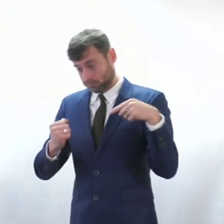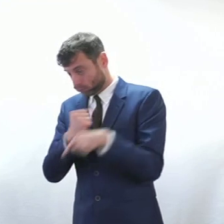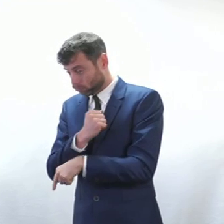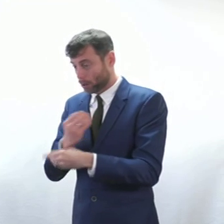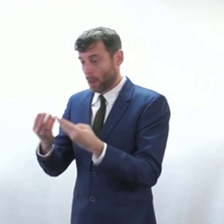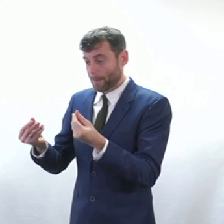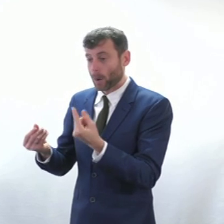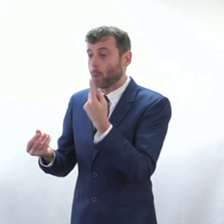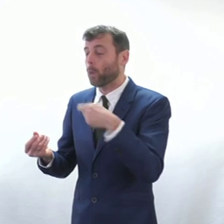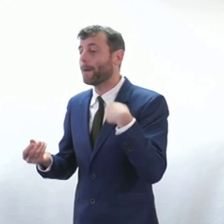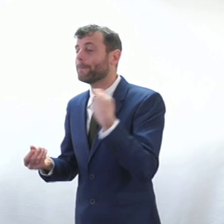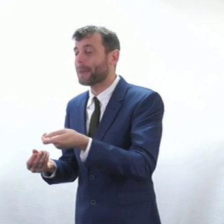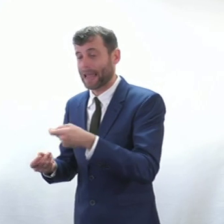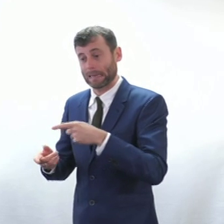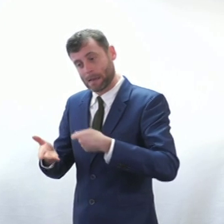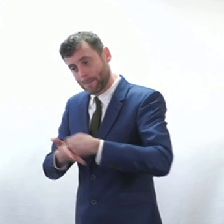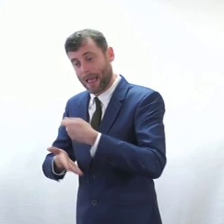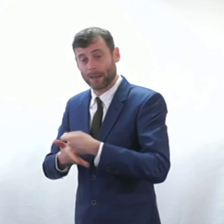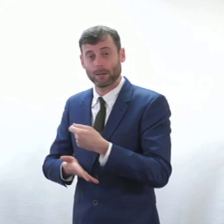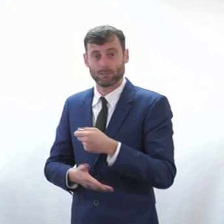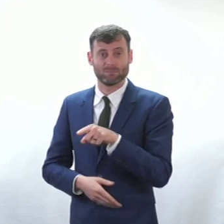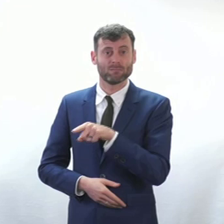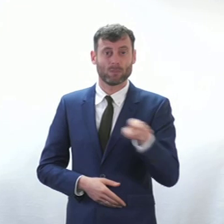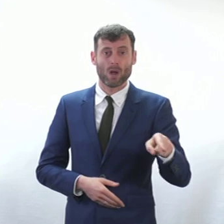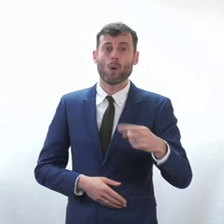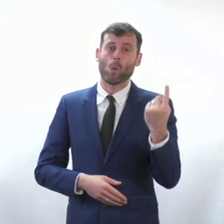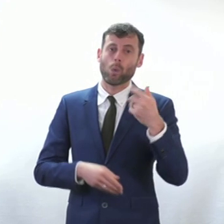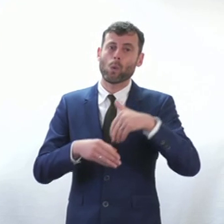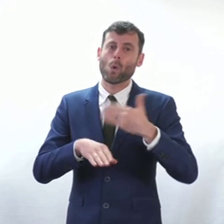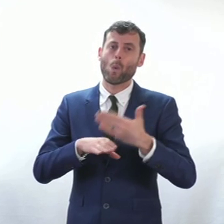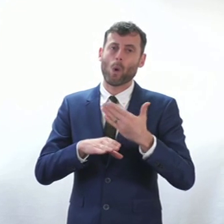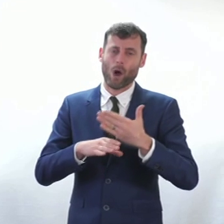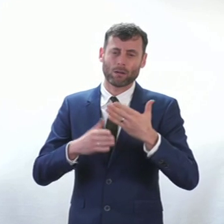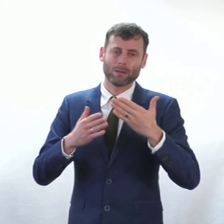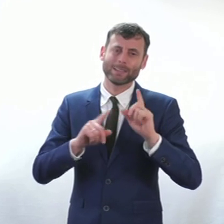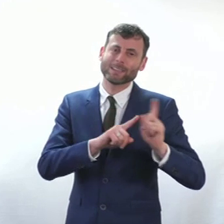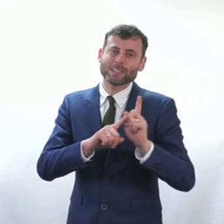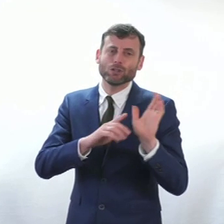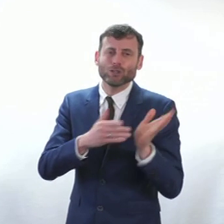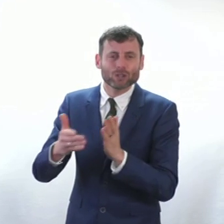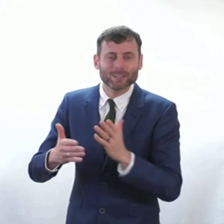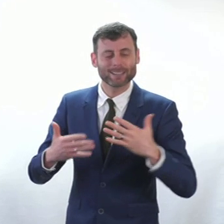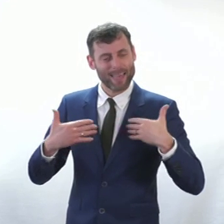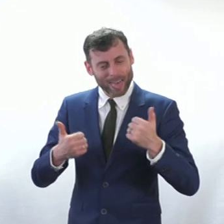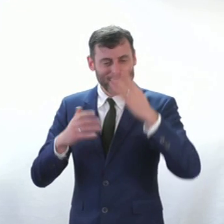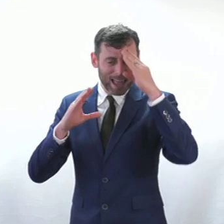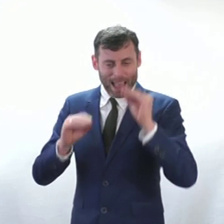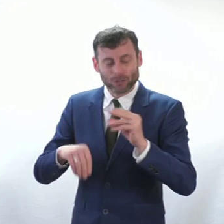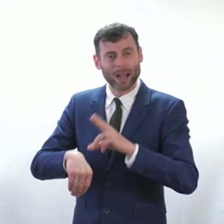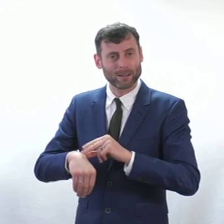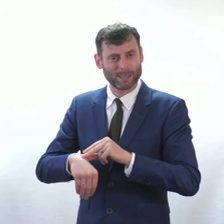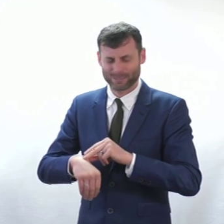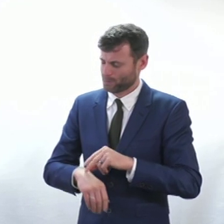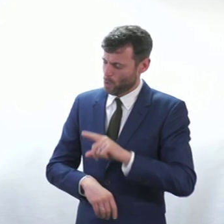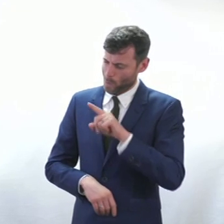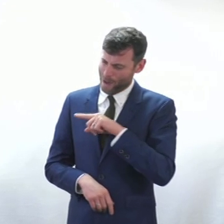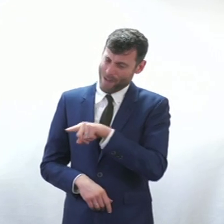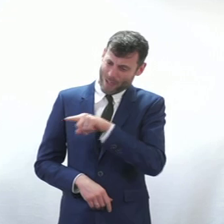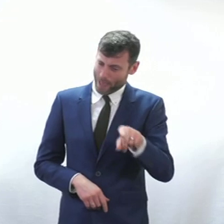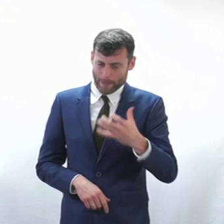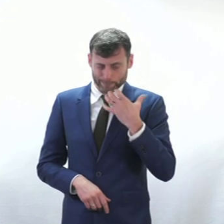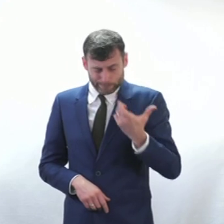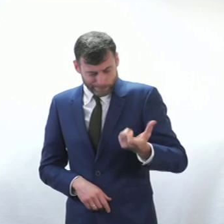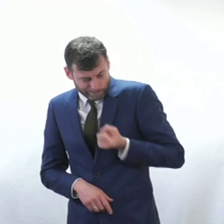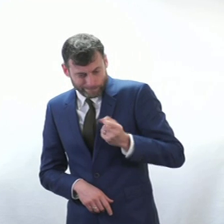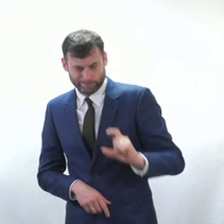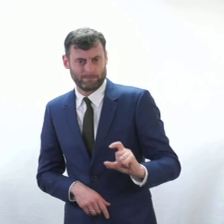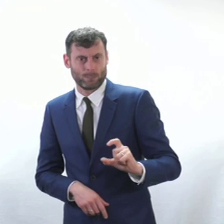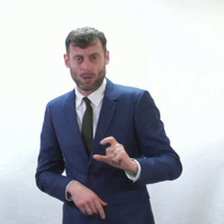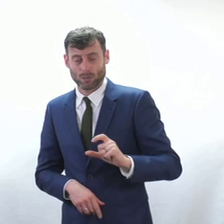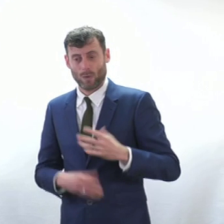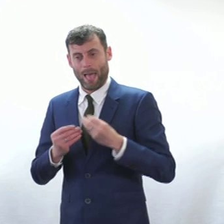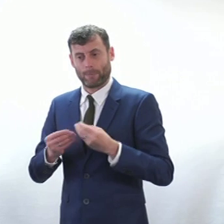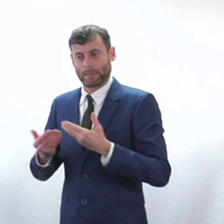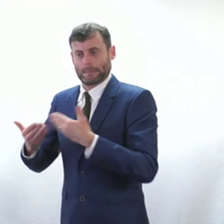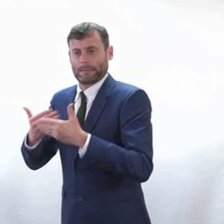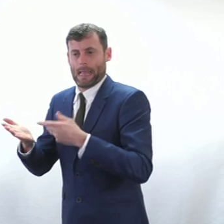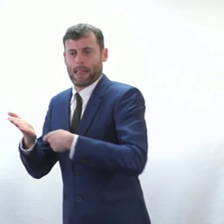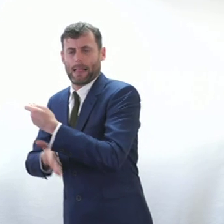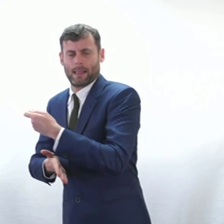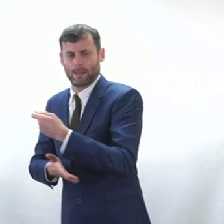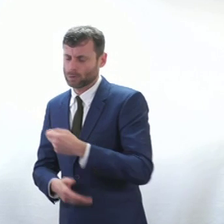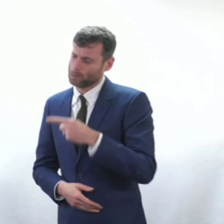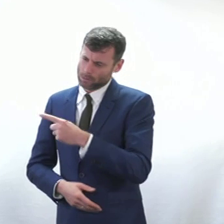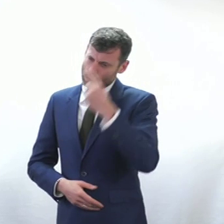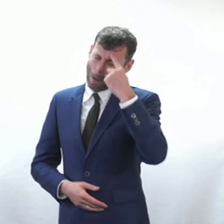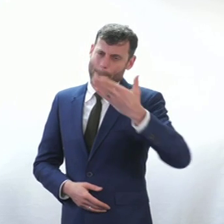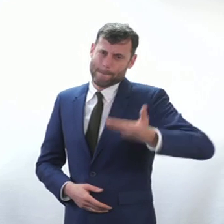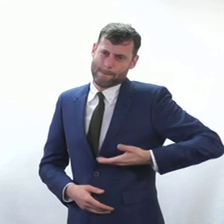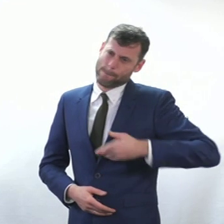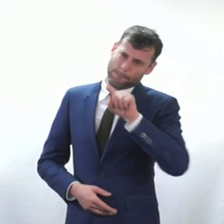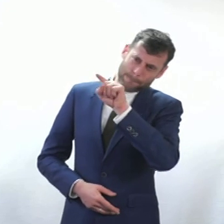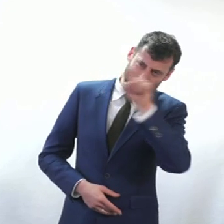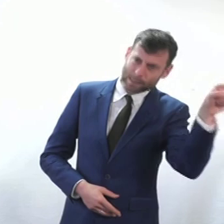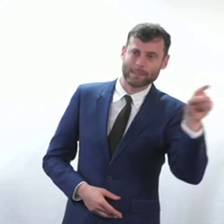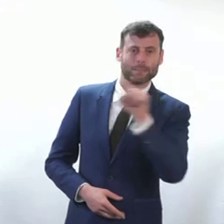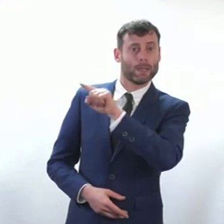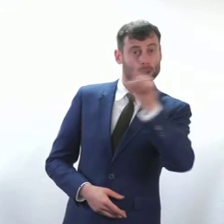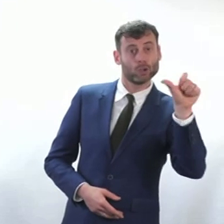Would it not be fairer to impose a windfall tax on the wealth of the super-rich and on those who have made super-profits out of the covid crisis, including those who won contracts because of their links to top Tories?